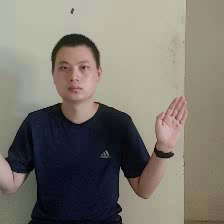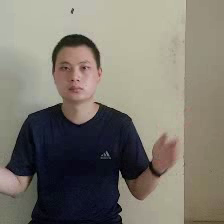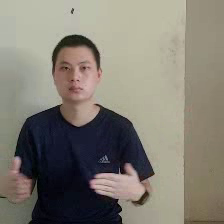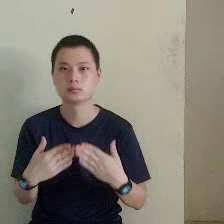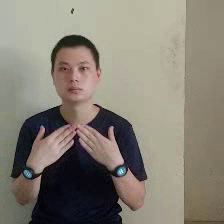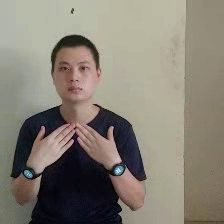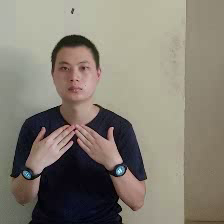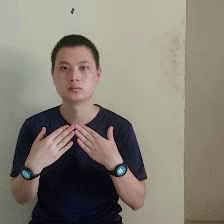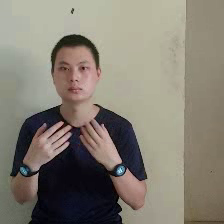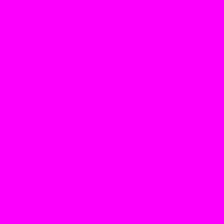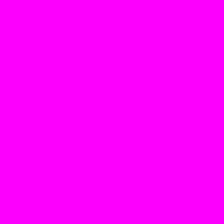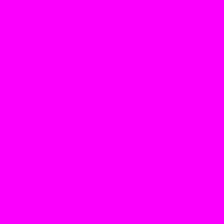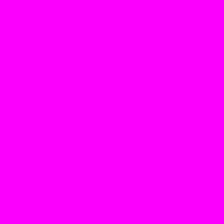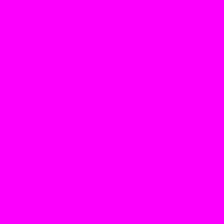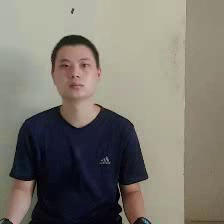Bế mạc